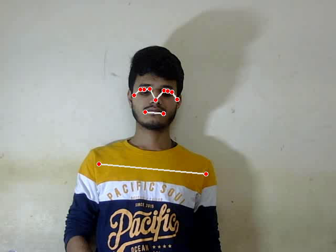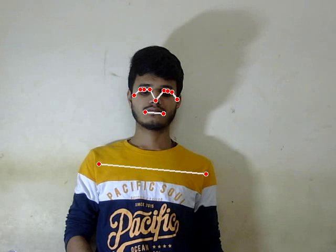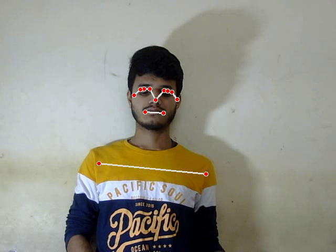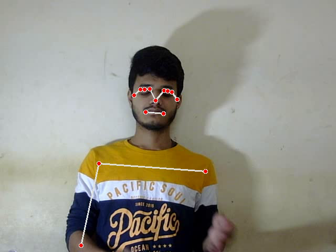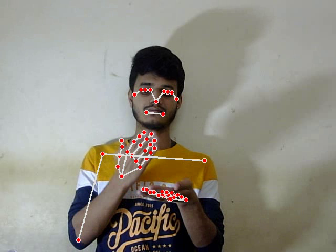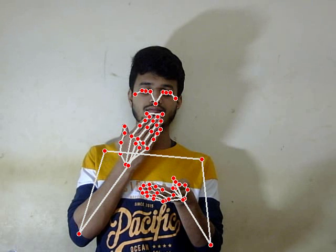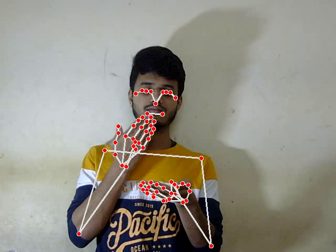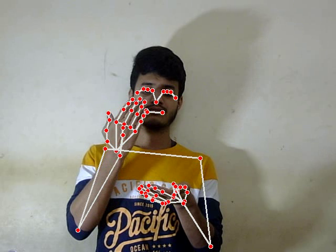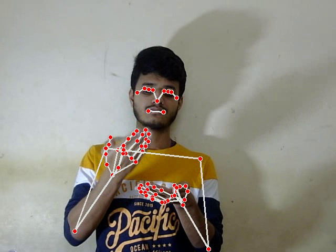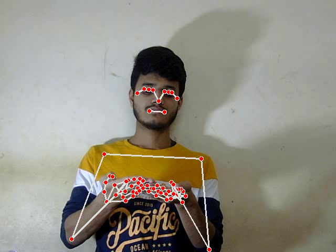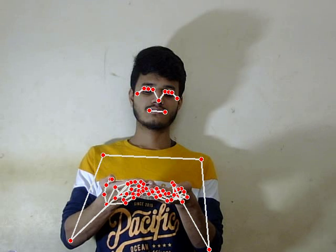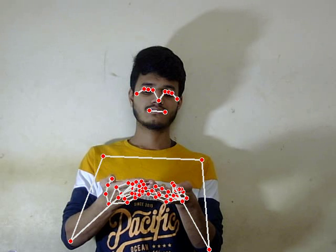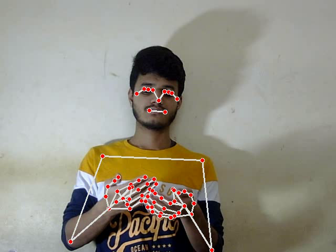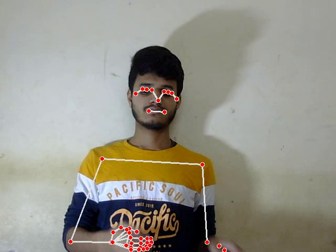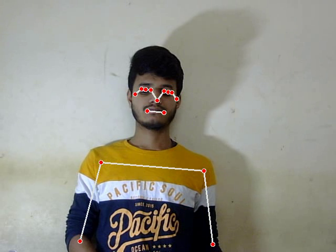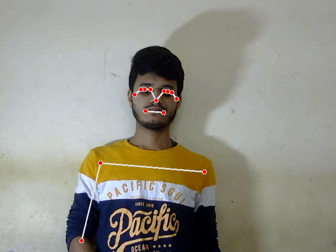good